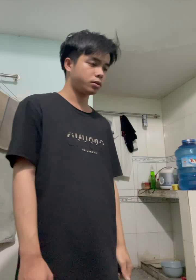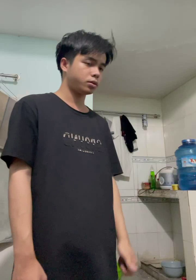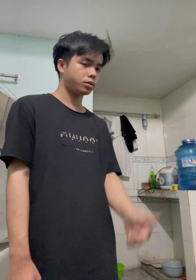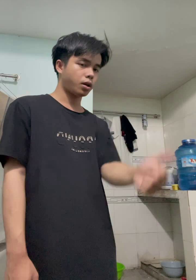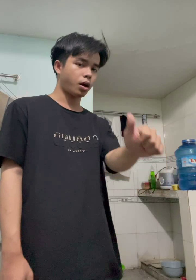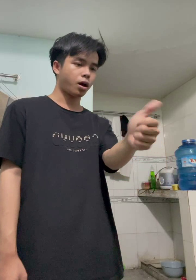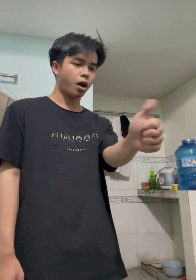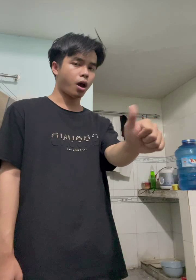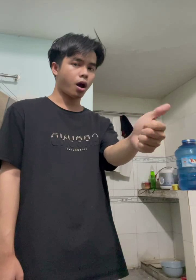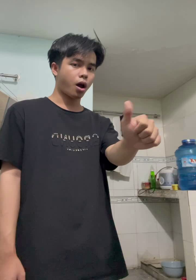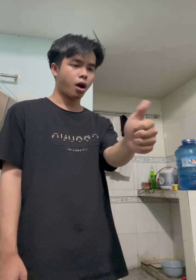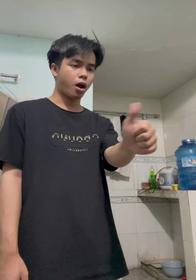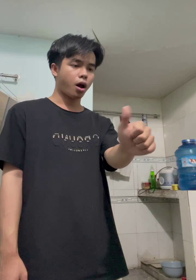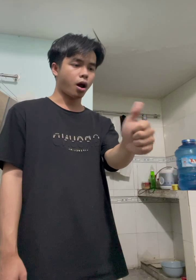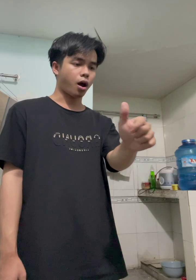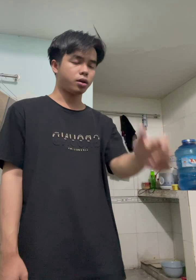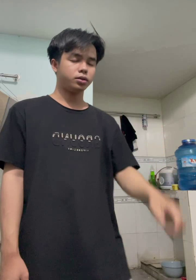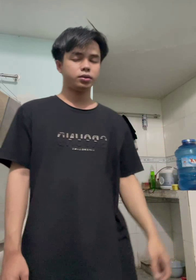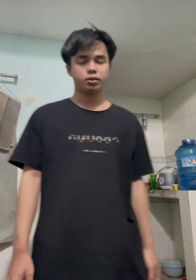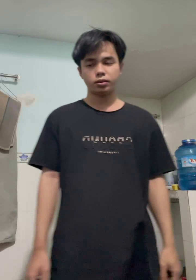ai